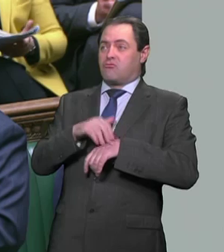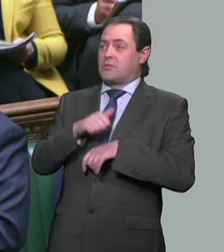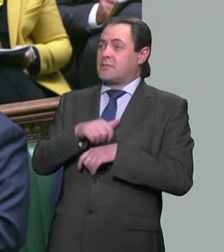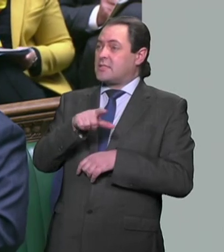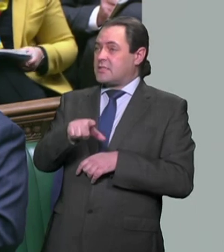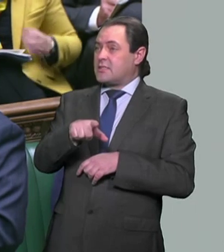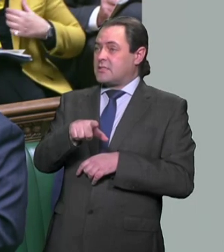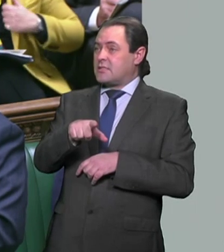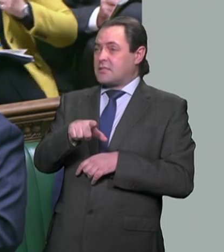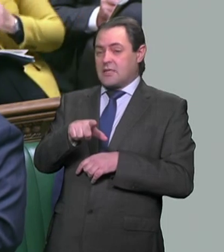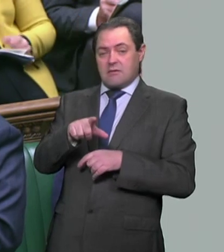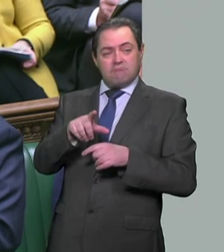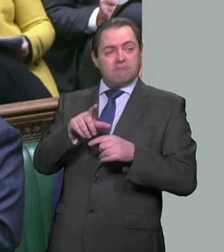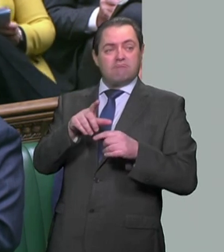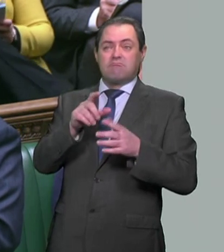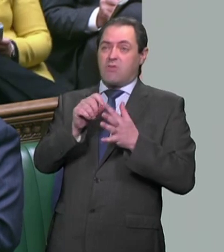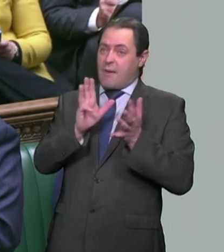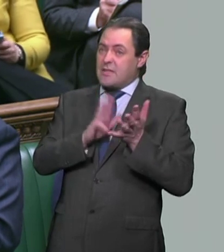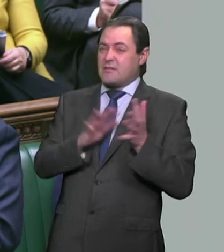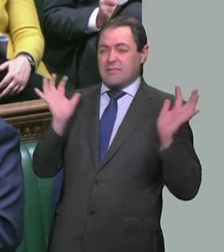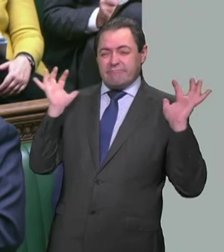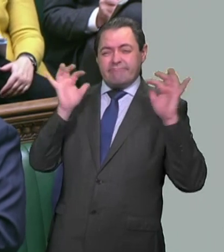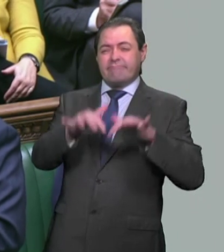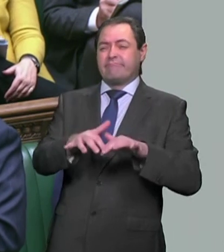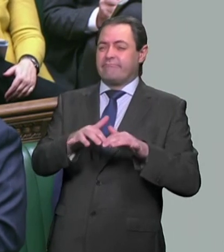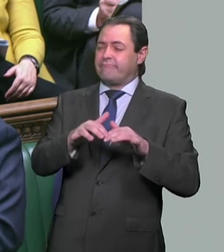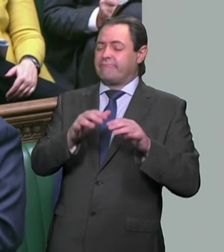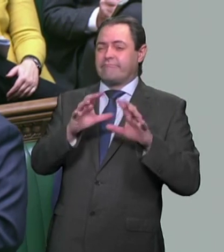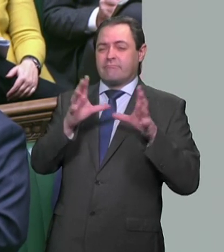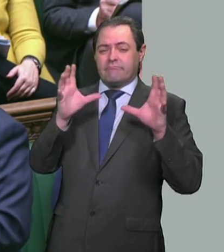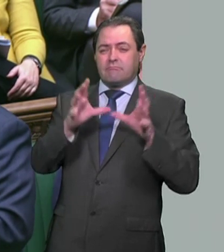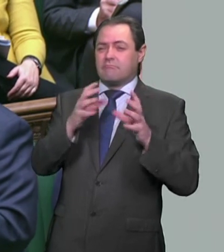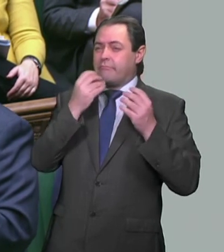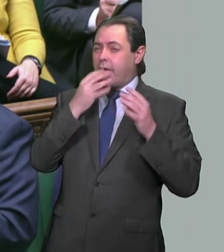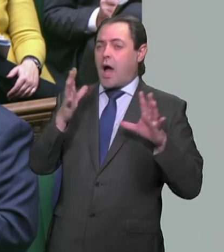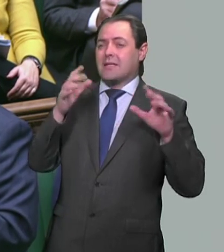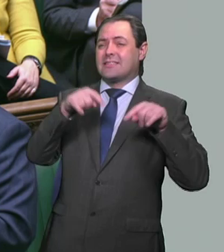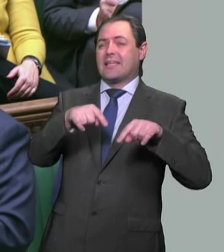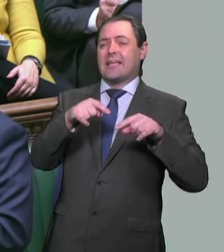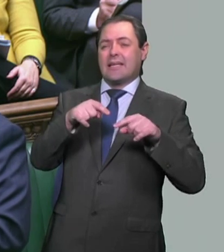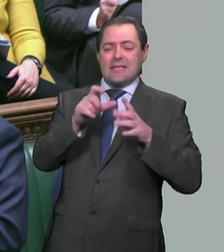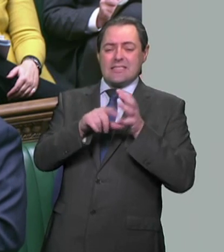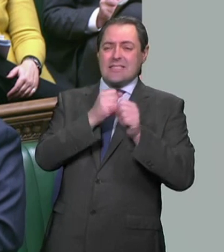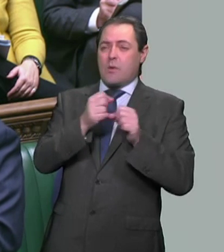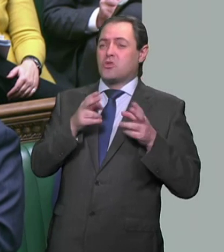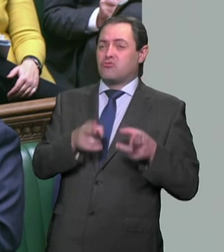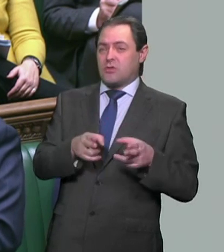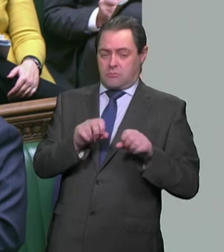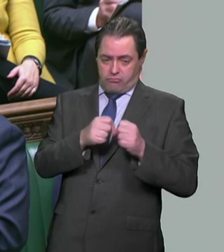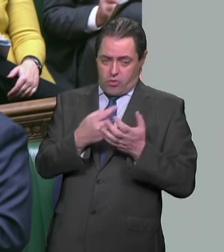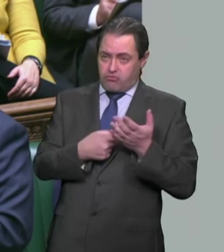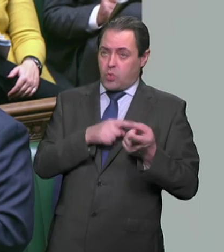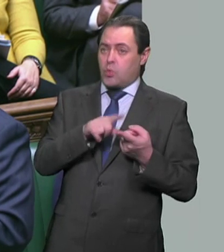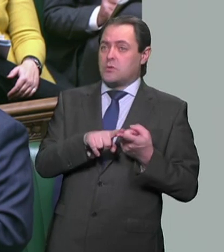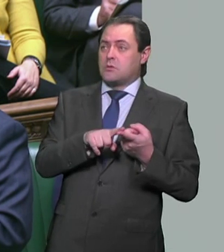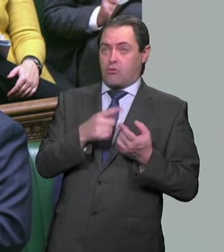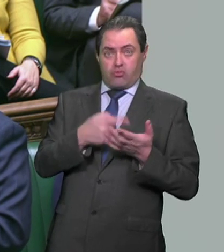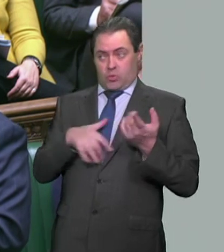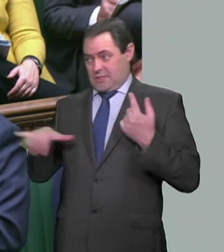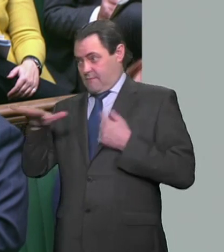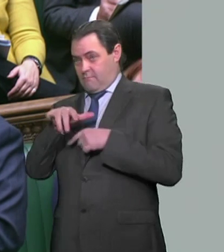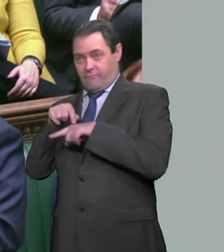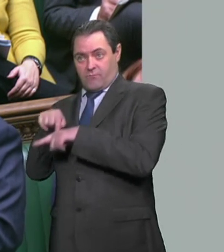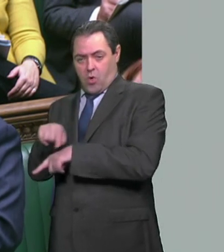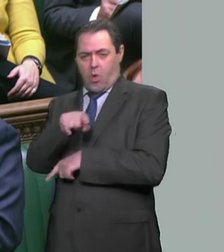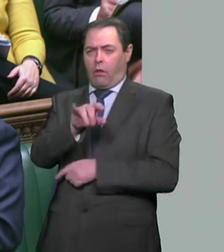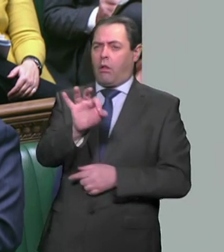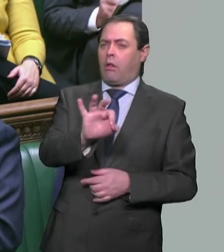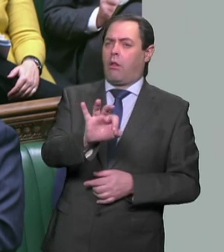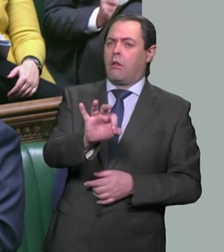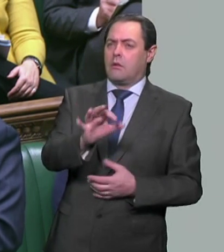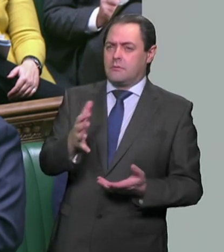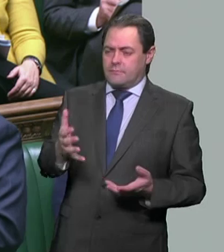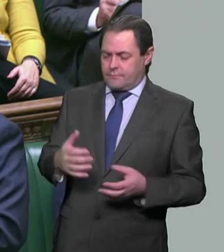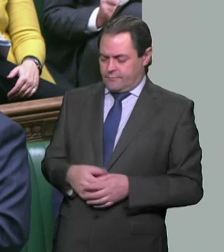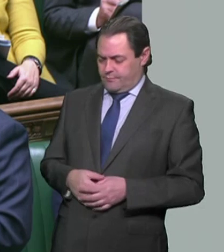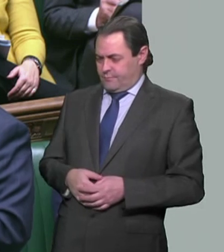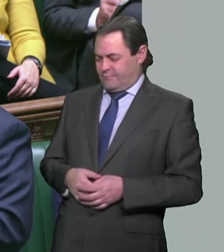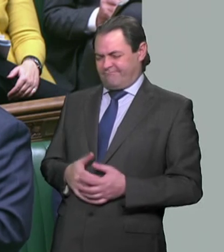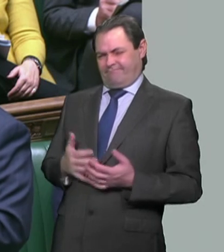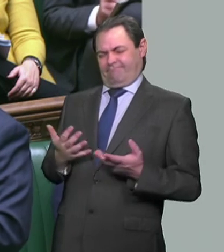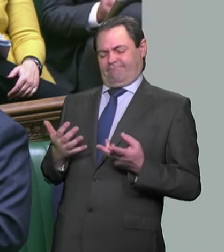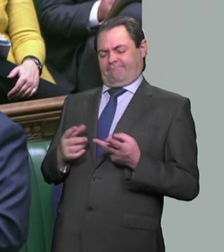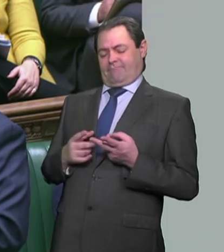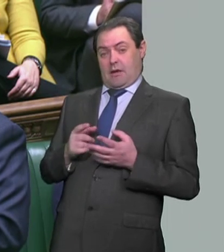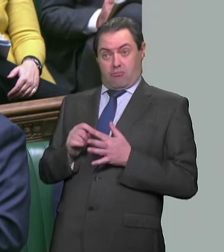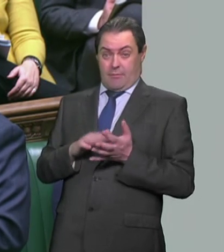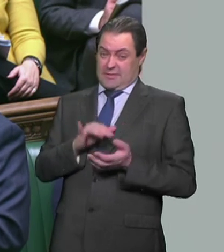the Prime Minister hosted a packed party in Downing Street, an event that broke the lockdown rules that everyone else was expected to follow.